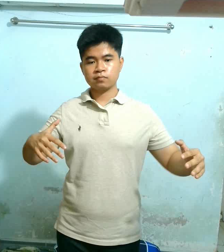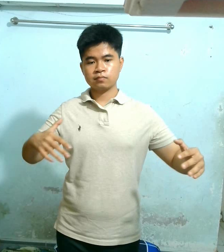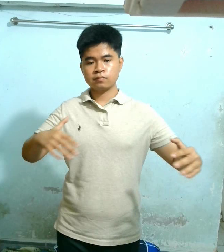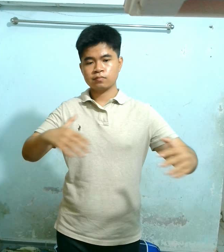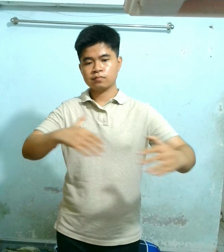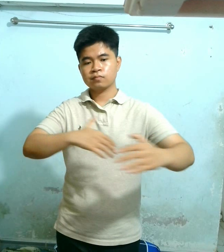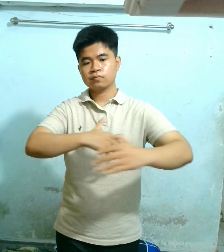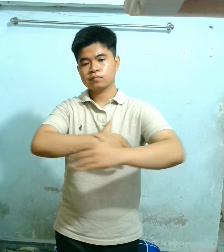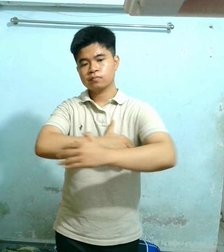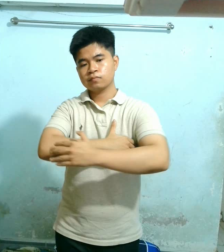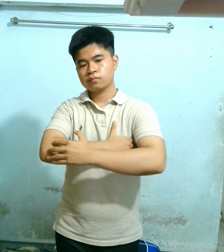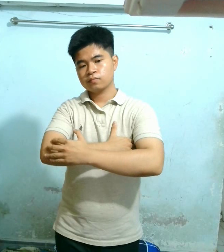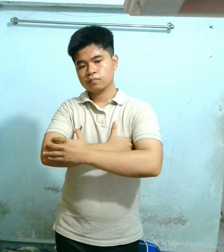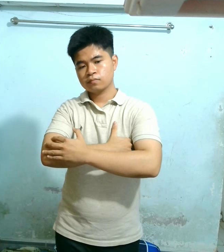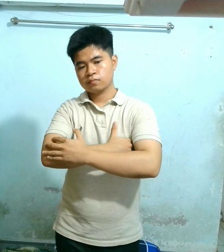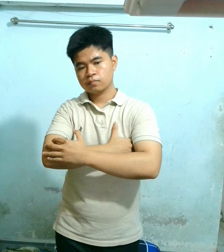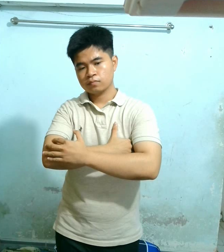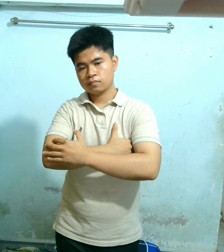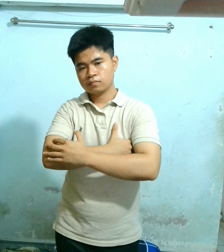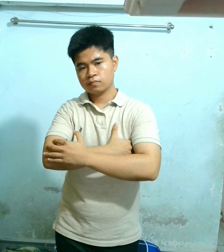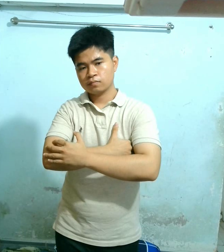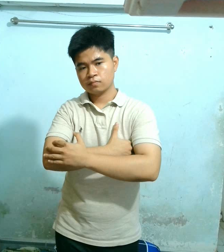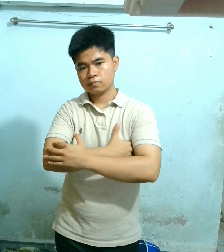om